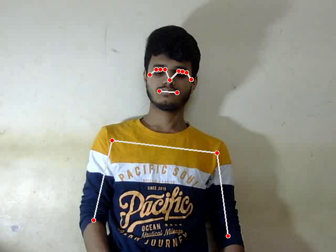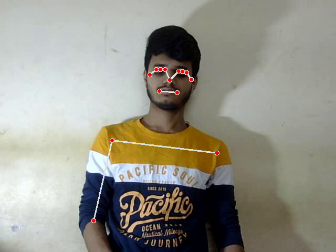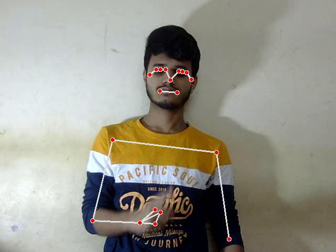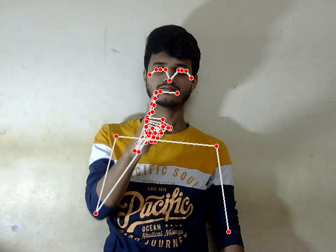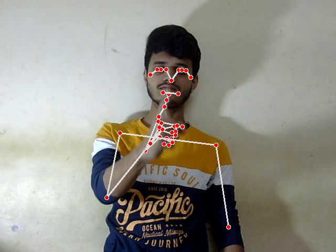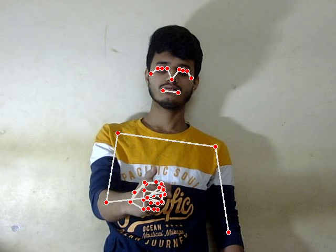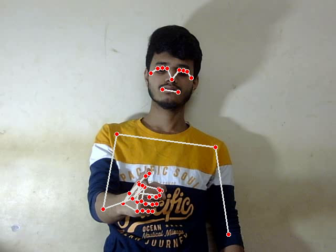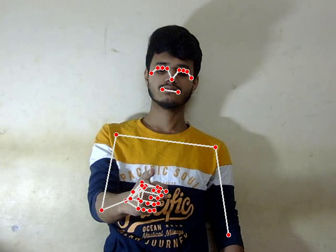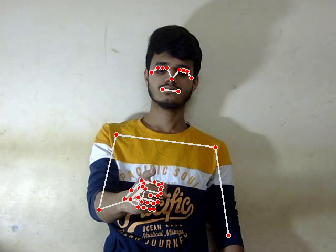you